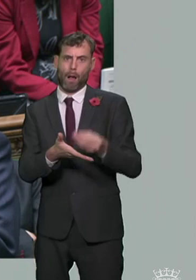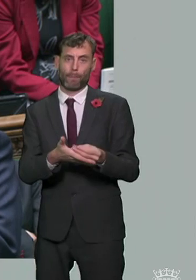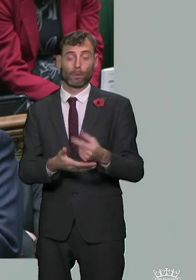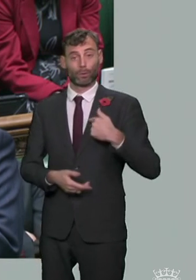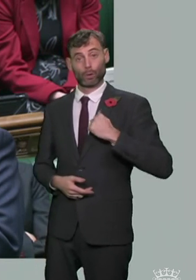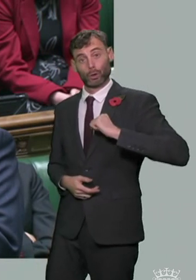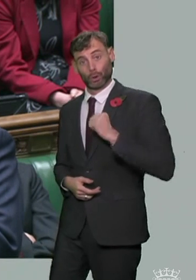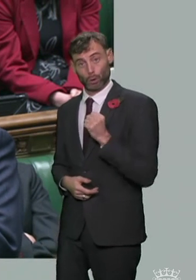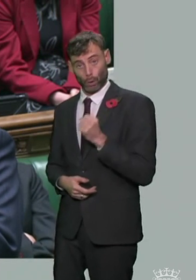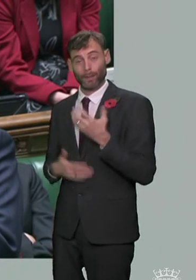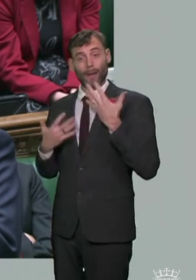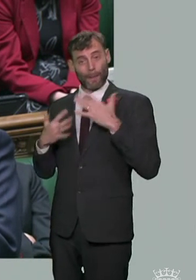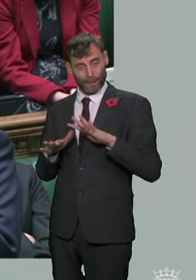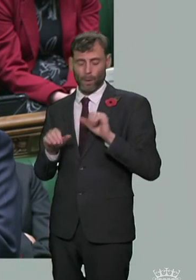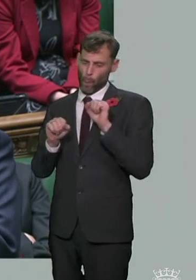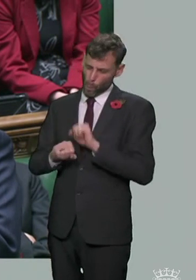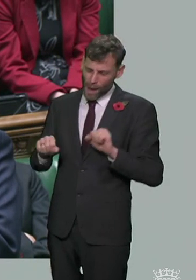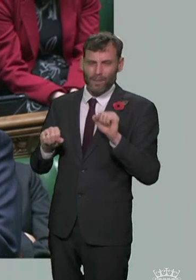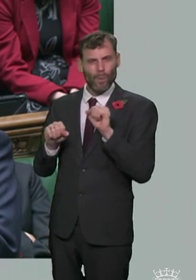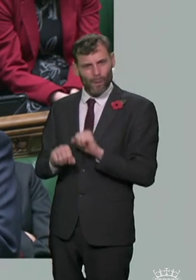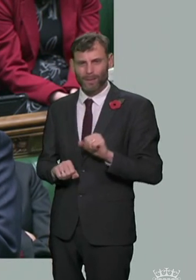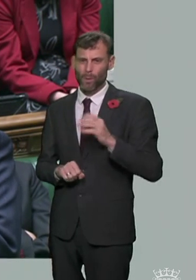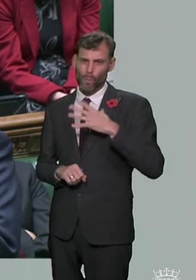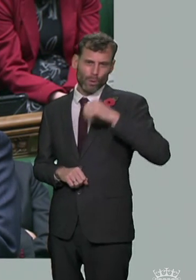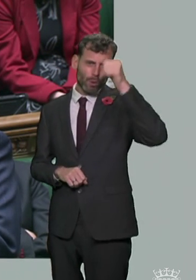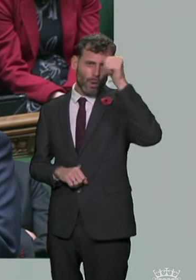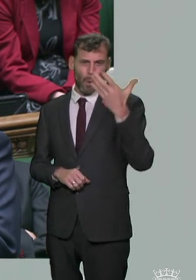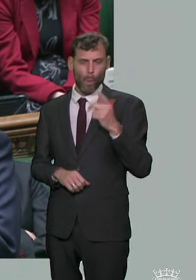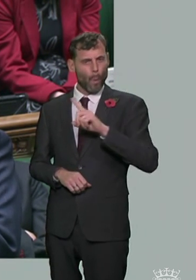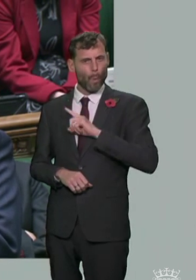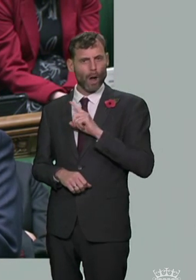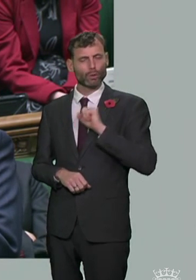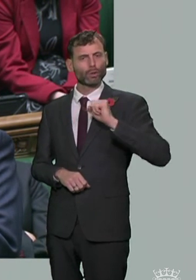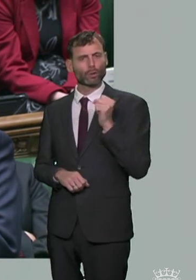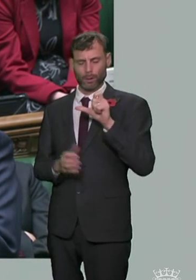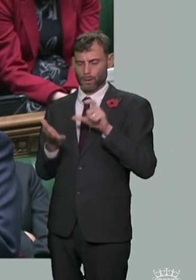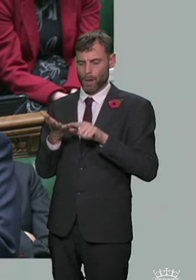Scotland’s north-east has now been waiting weeks for a clear reason for exactly why the Scottish cluster bid was rejected.